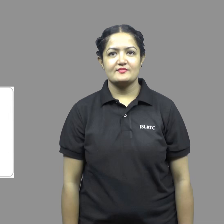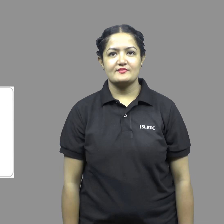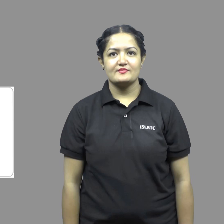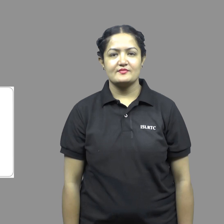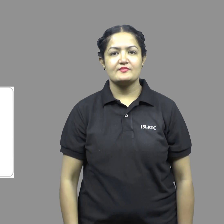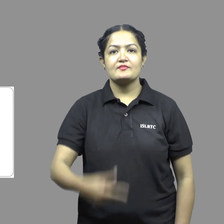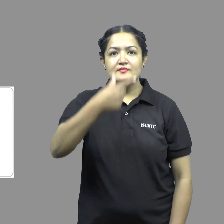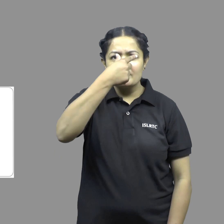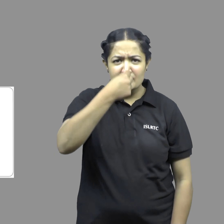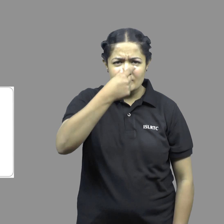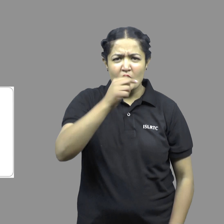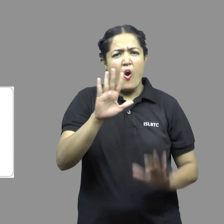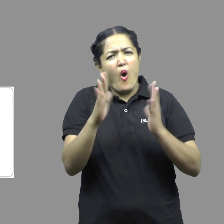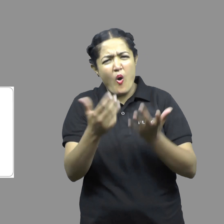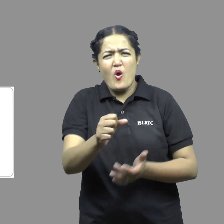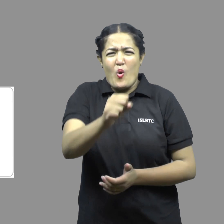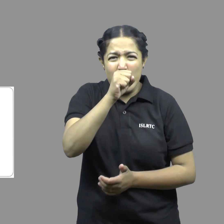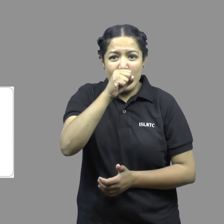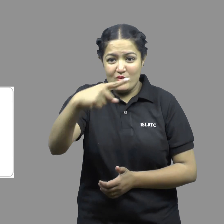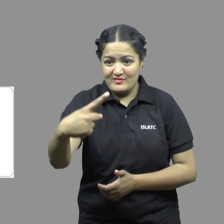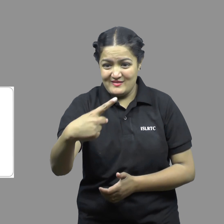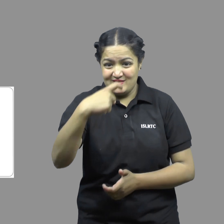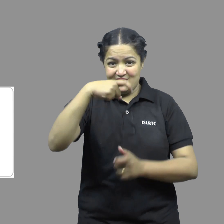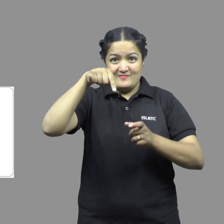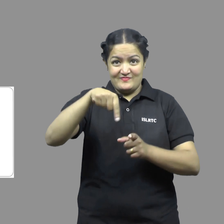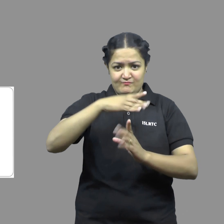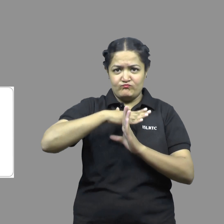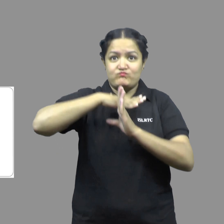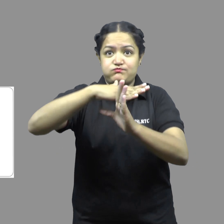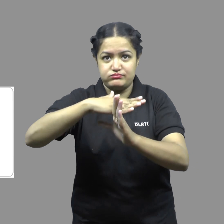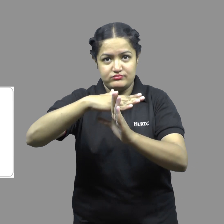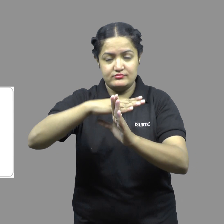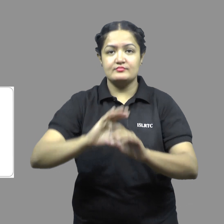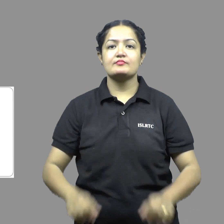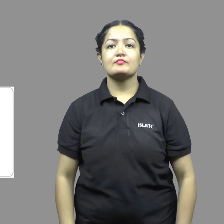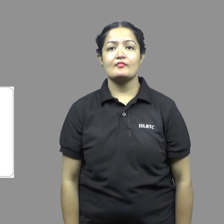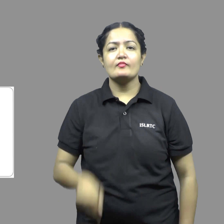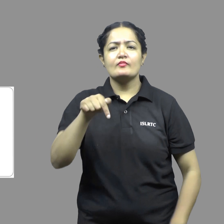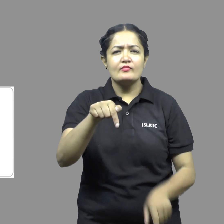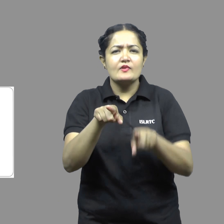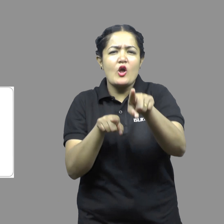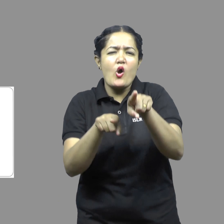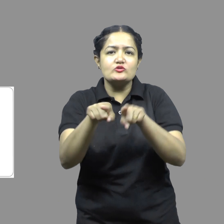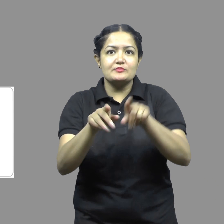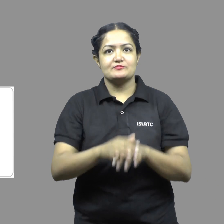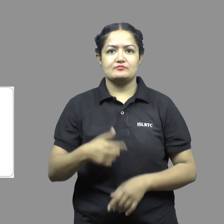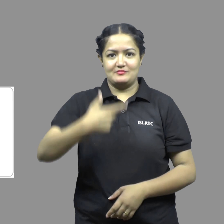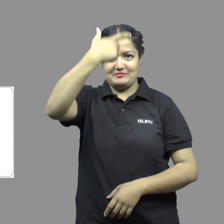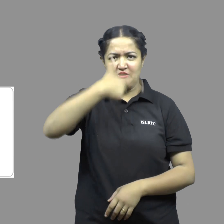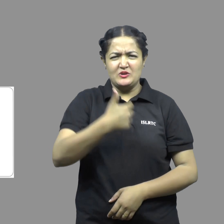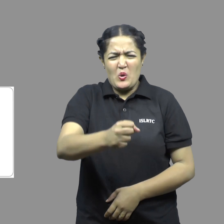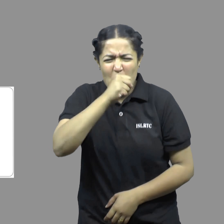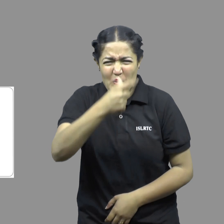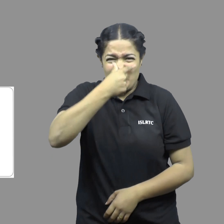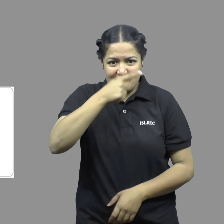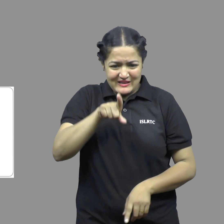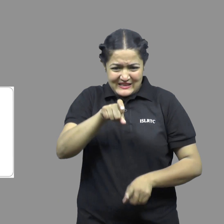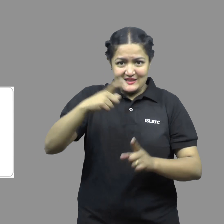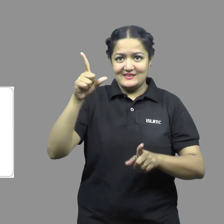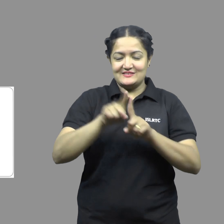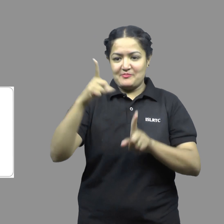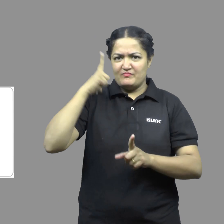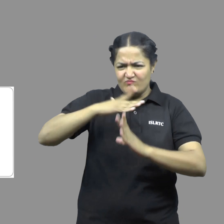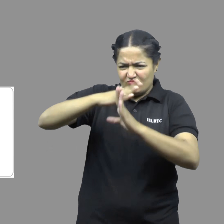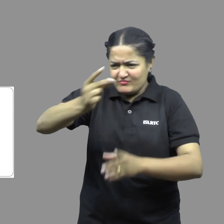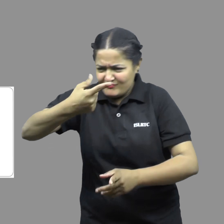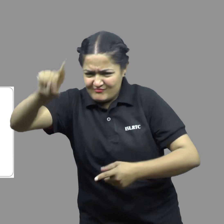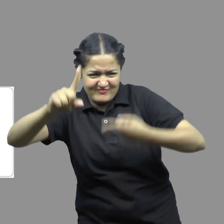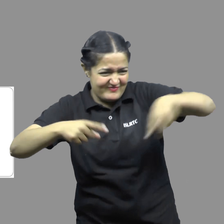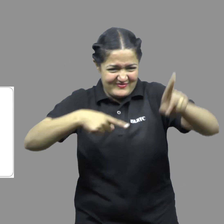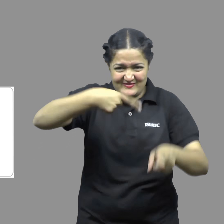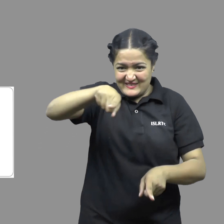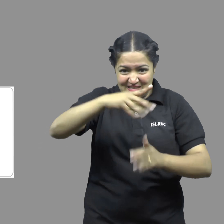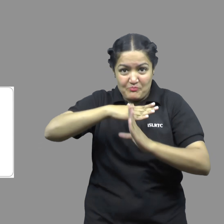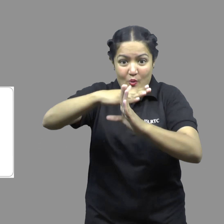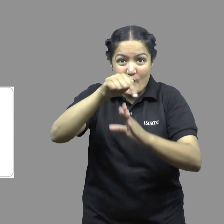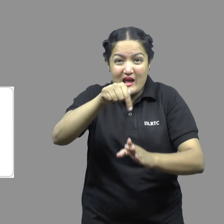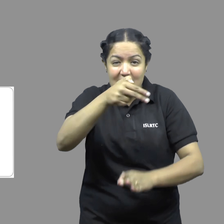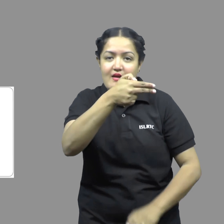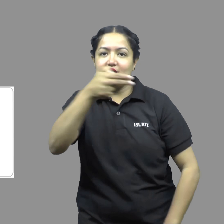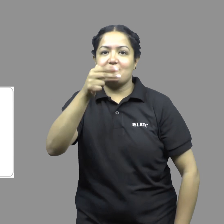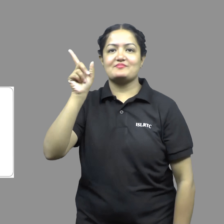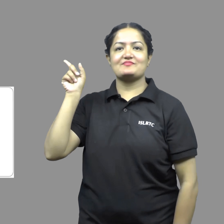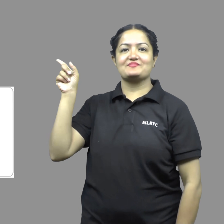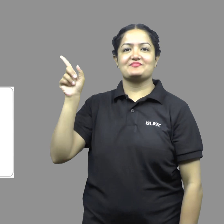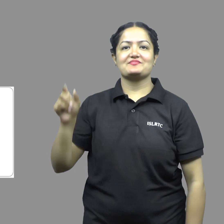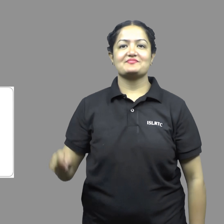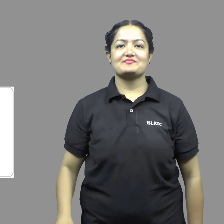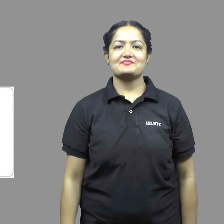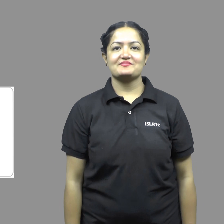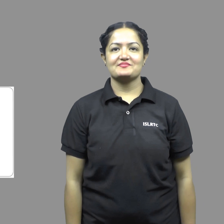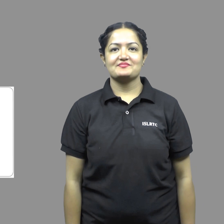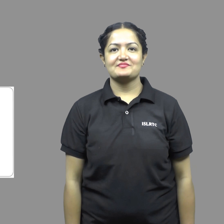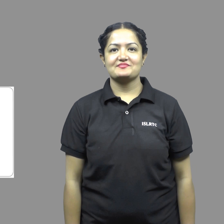Antibody